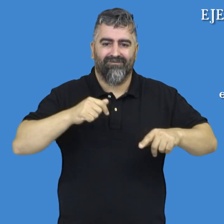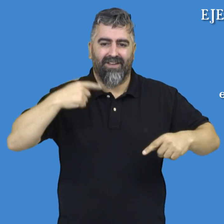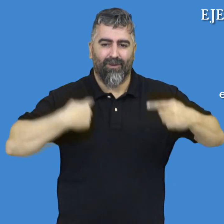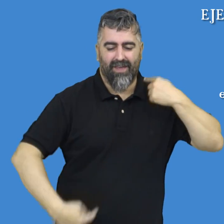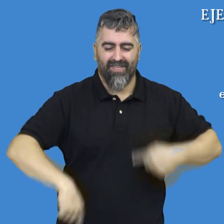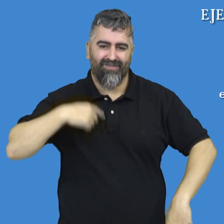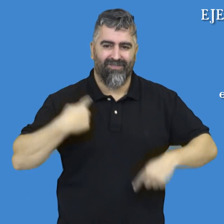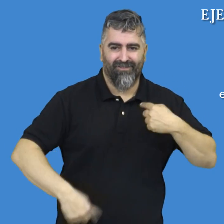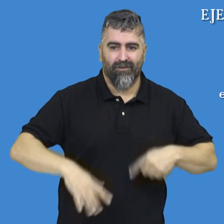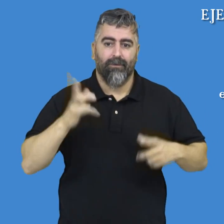circulación